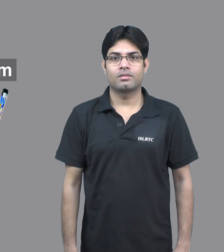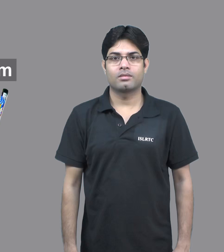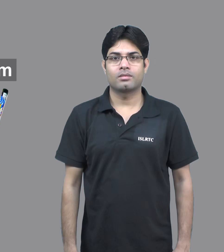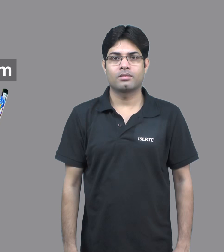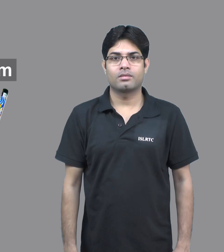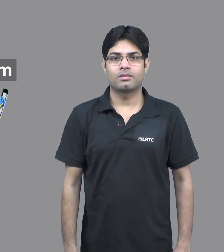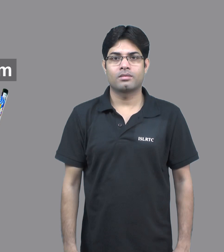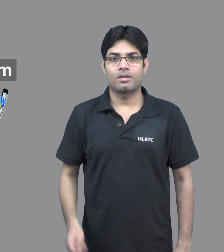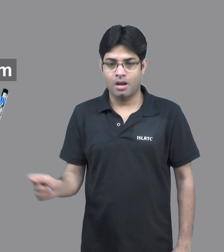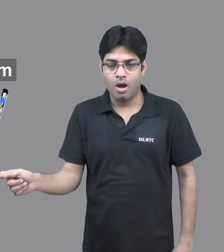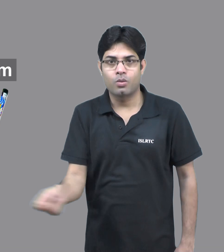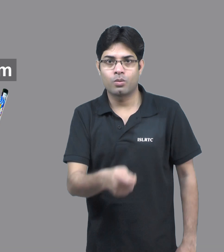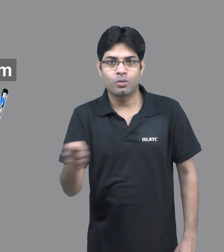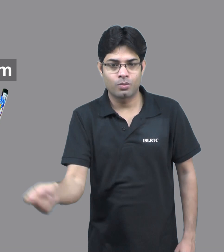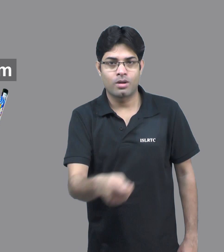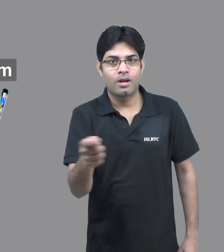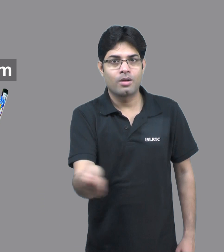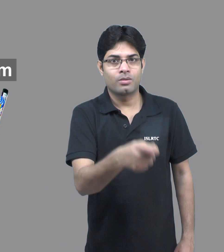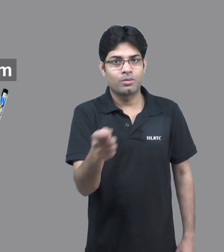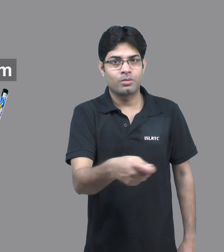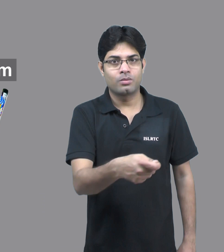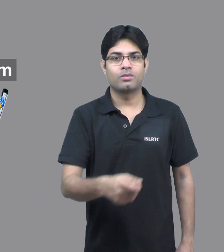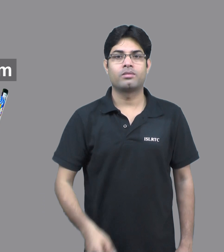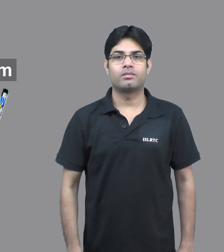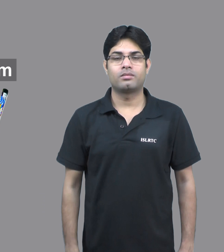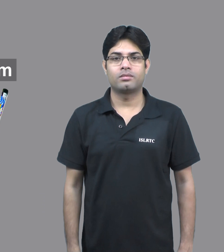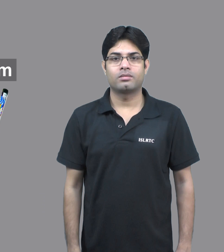Broom